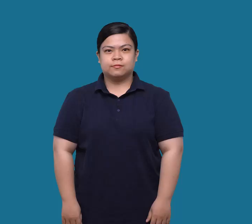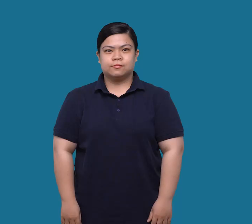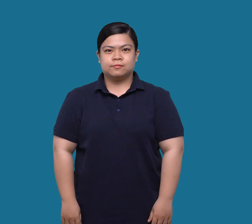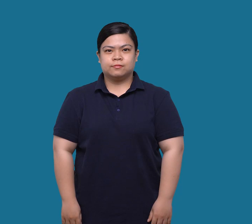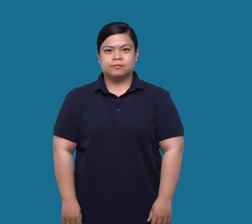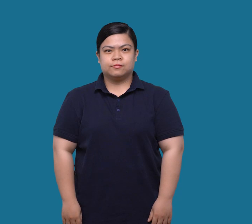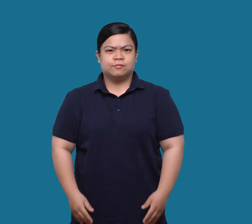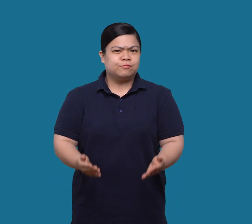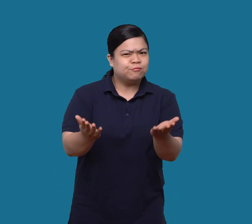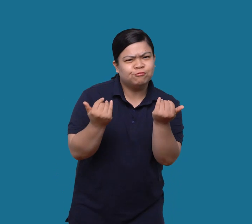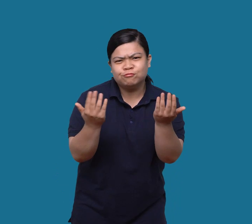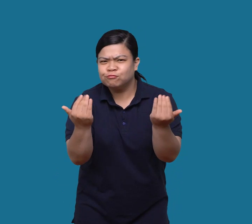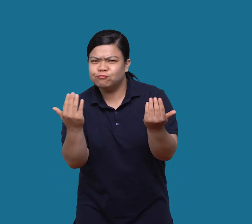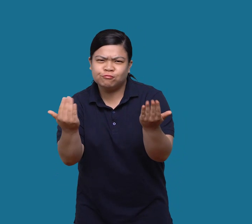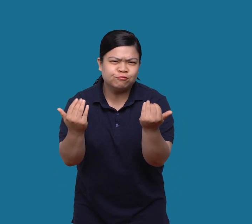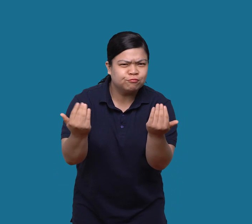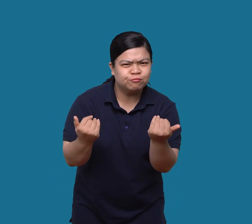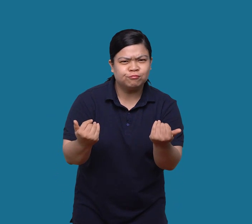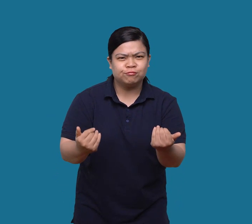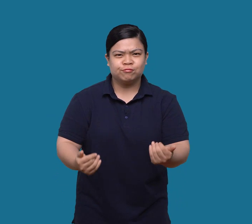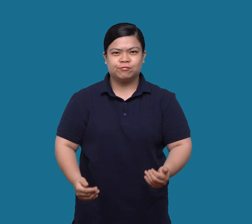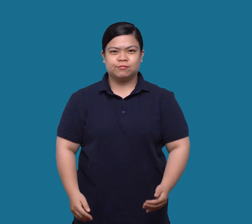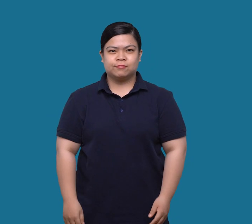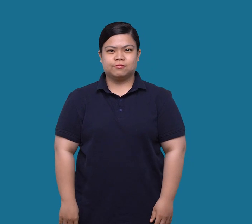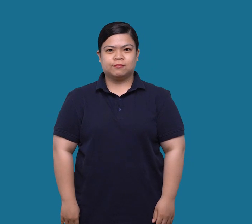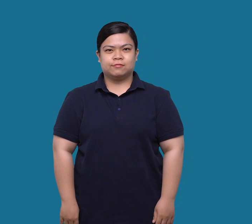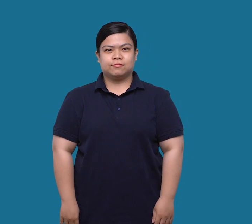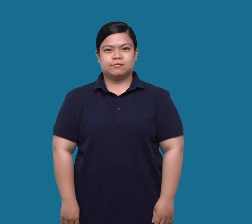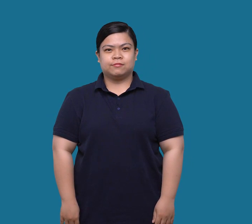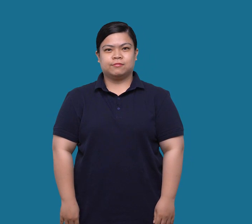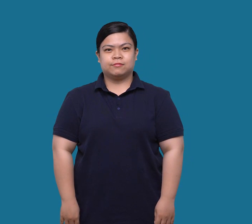đòi hỏi